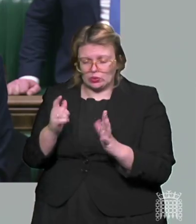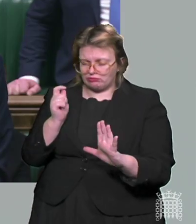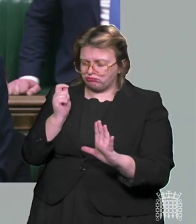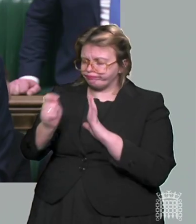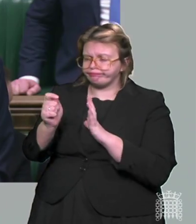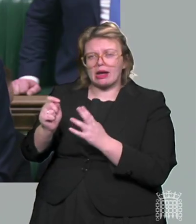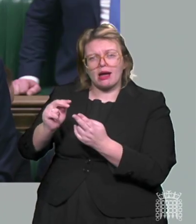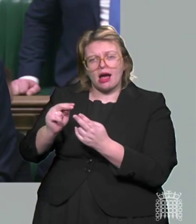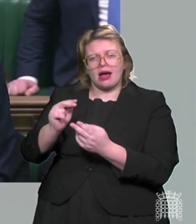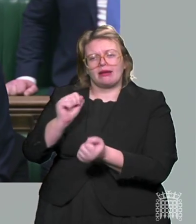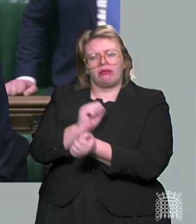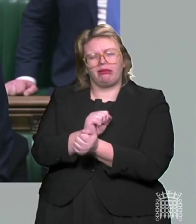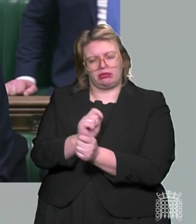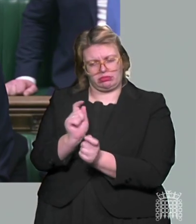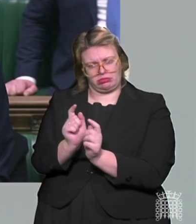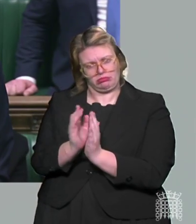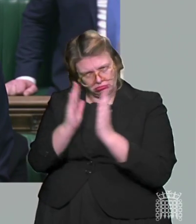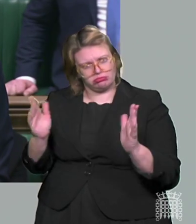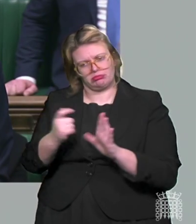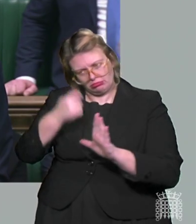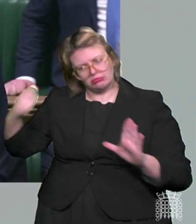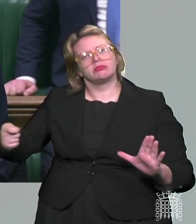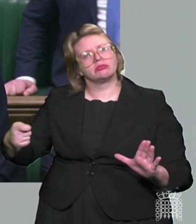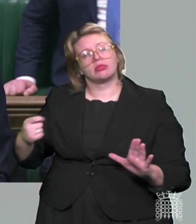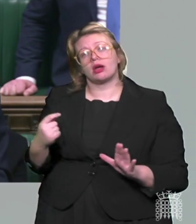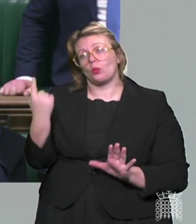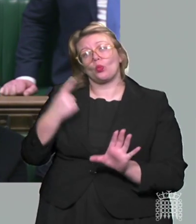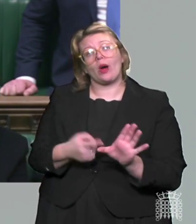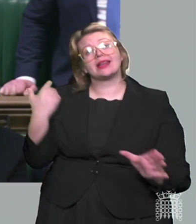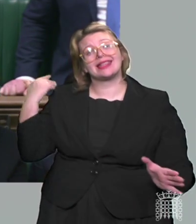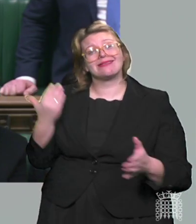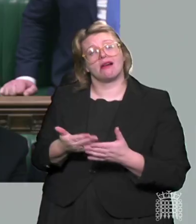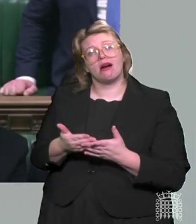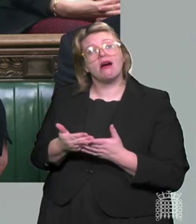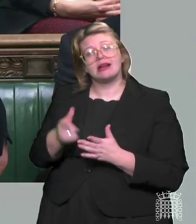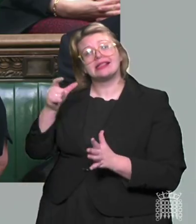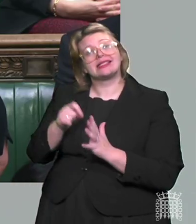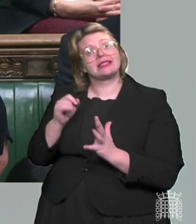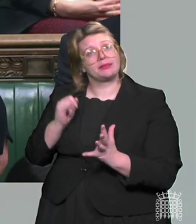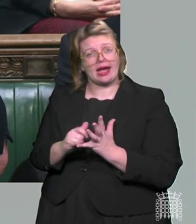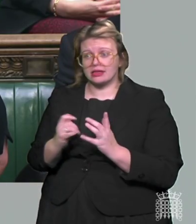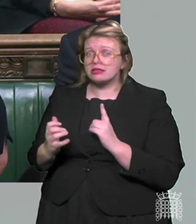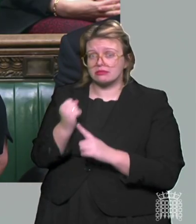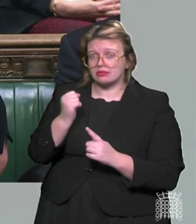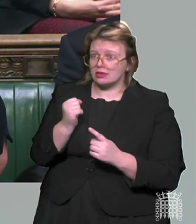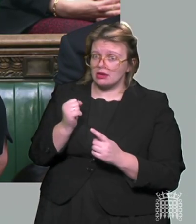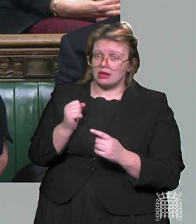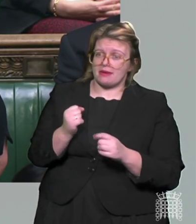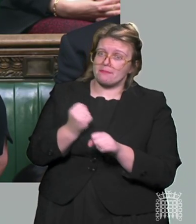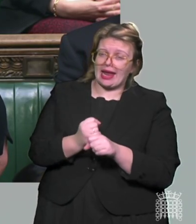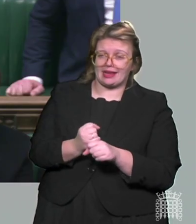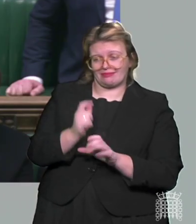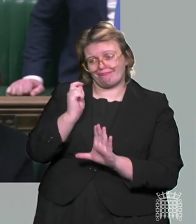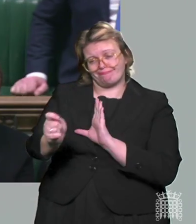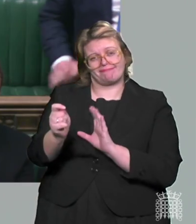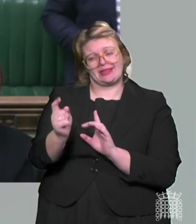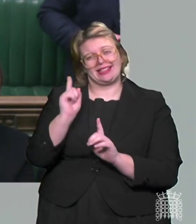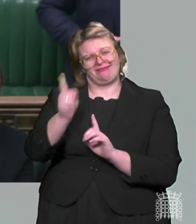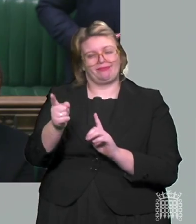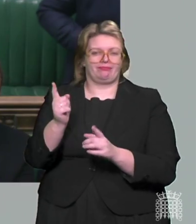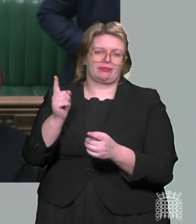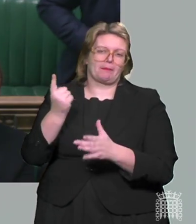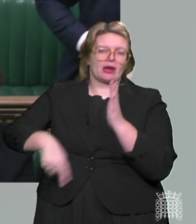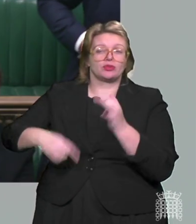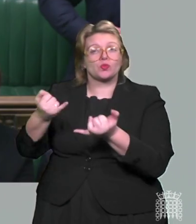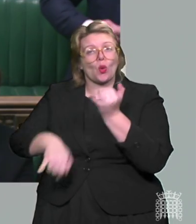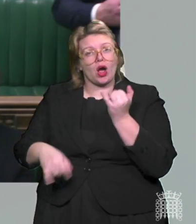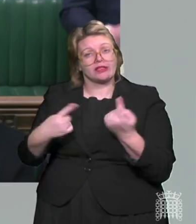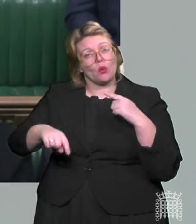The recent uplift to defence fees has meant there is now more money in defending than in prosecuting, and consequently the CPS is struggling to find enough prosecutors for trials.